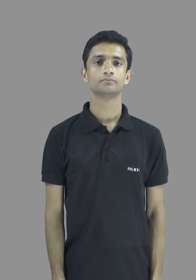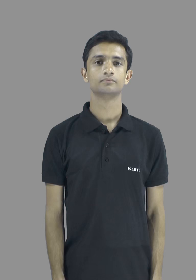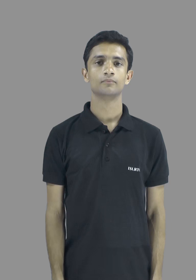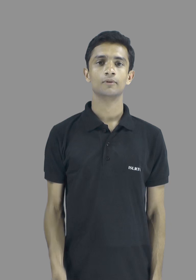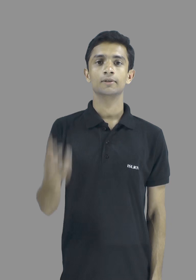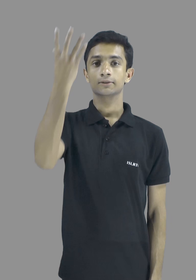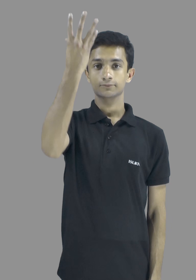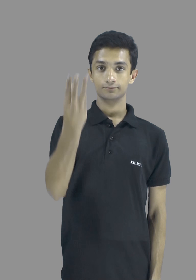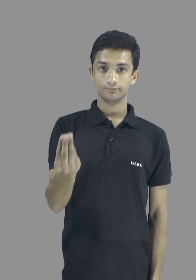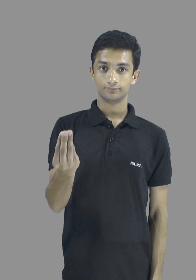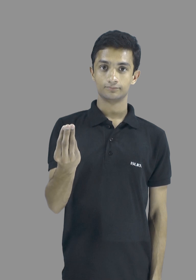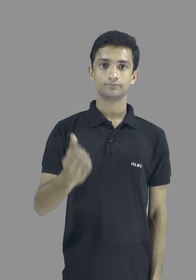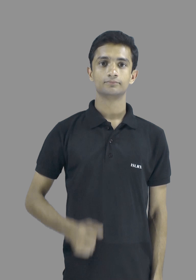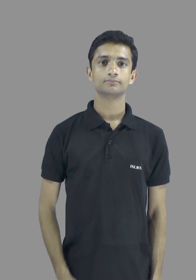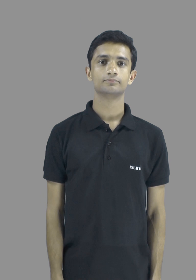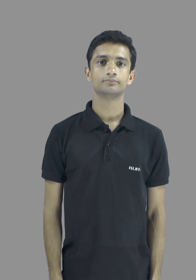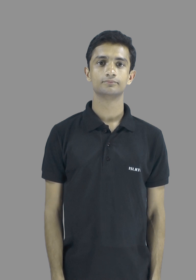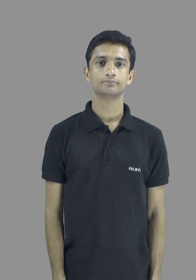Night